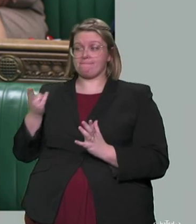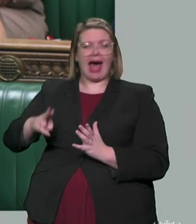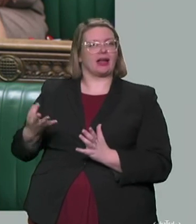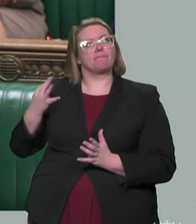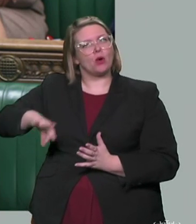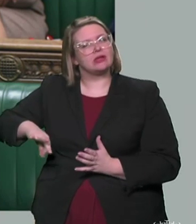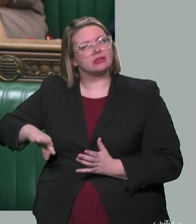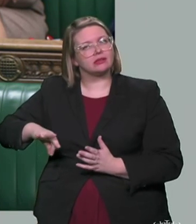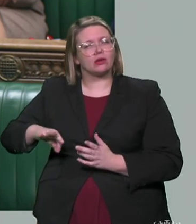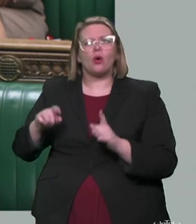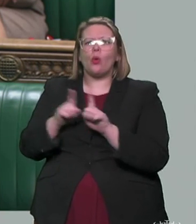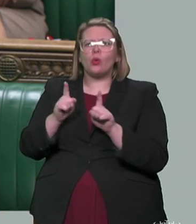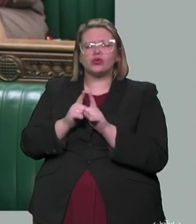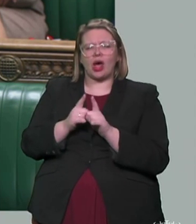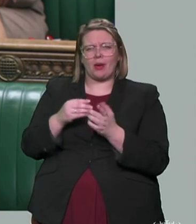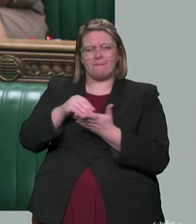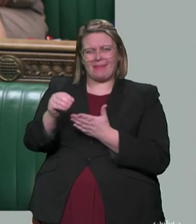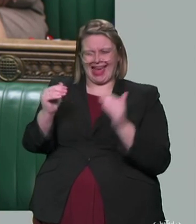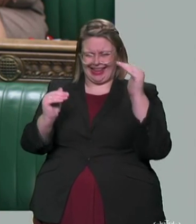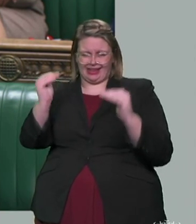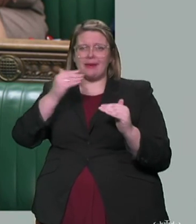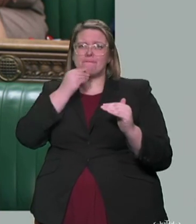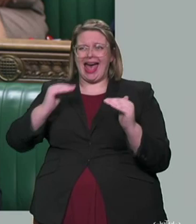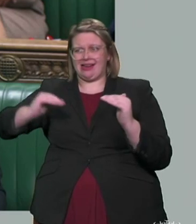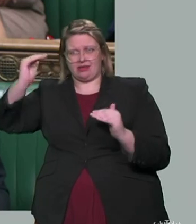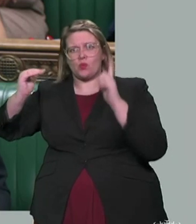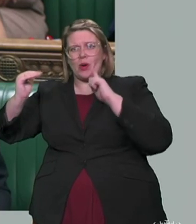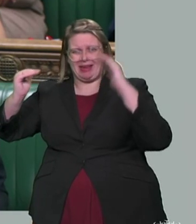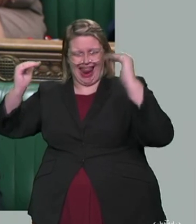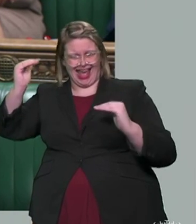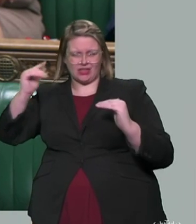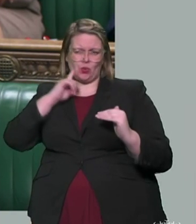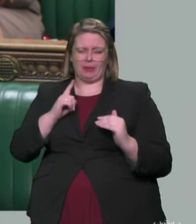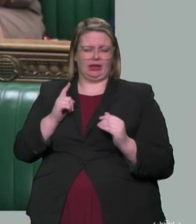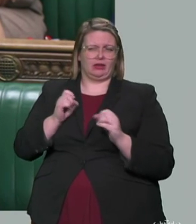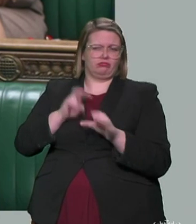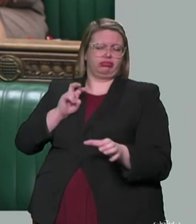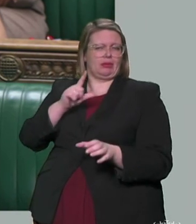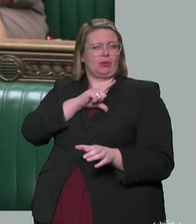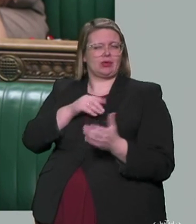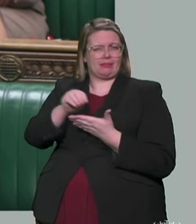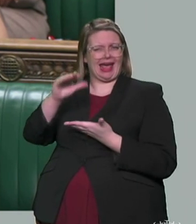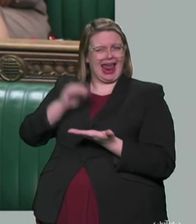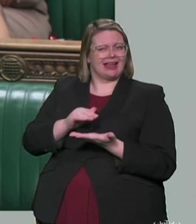We must deal with the gender pay gap, too, as that is making it difficult for many women to stay on in the profession.